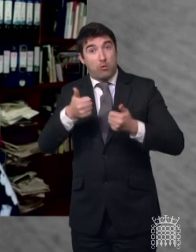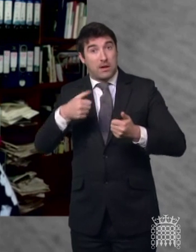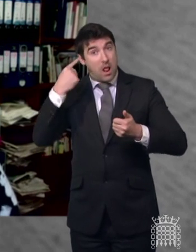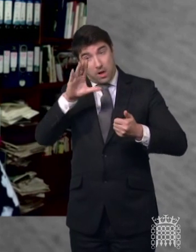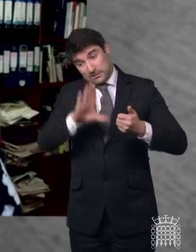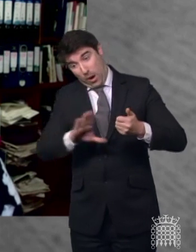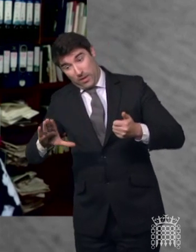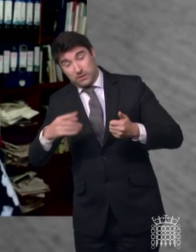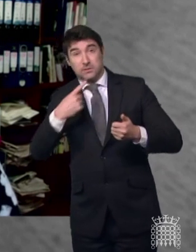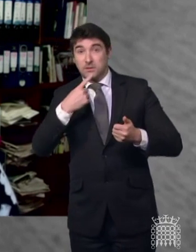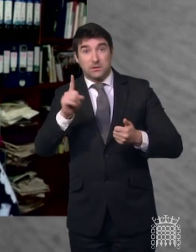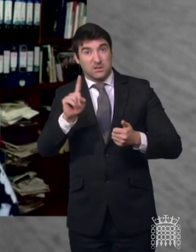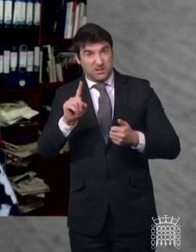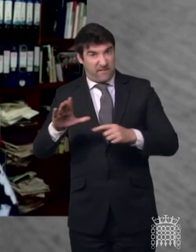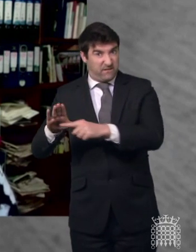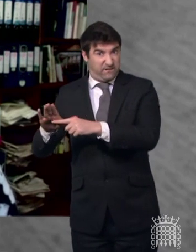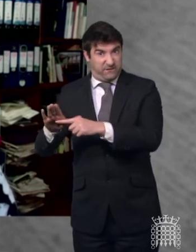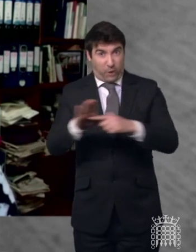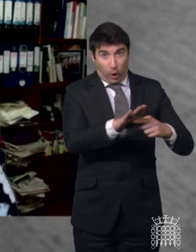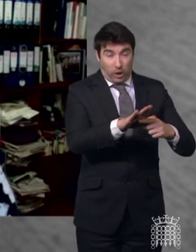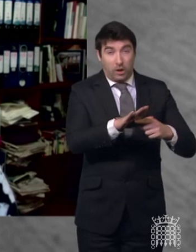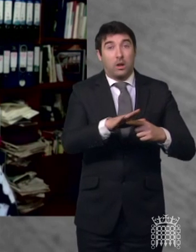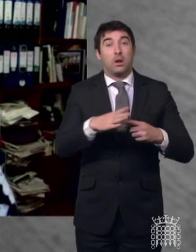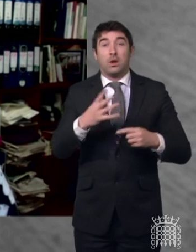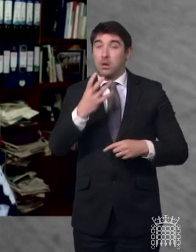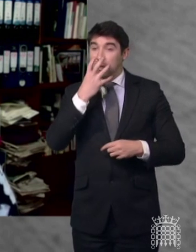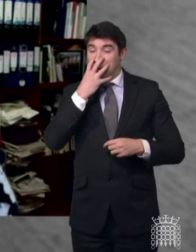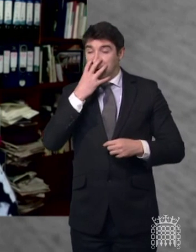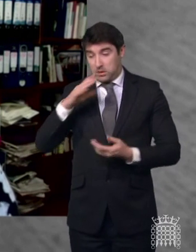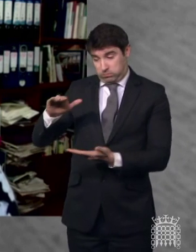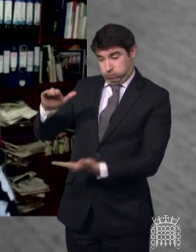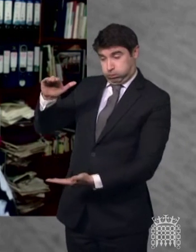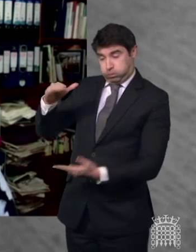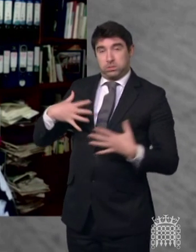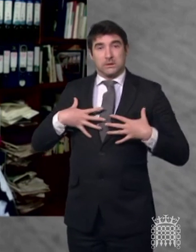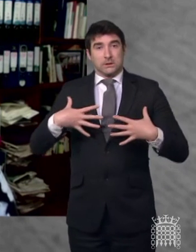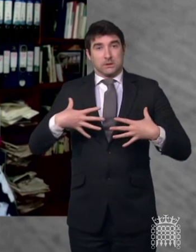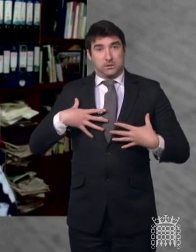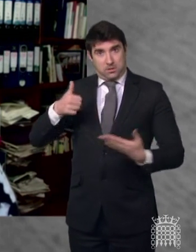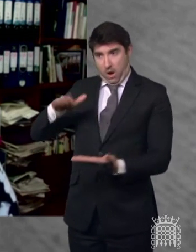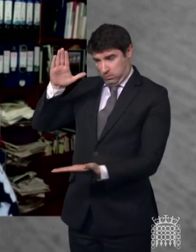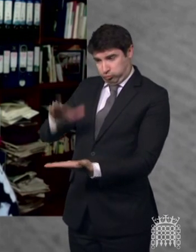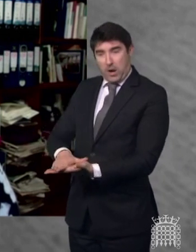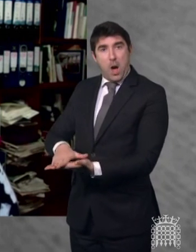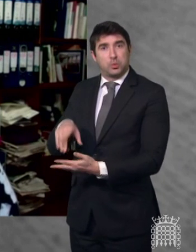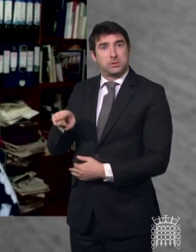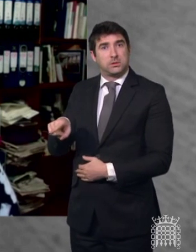Does the Secretary of State recognise that, when dealing with a spreading infection, getting ahead of it is critical?